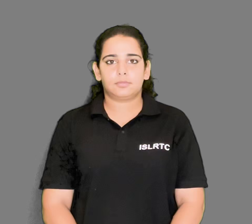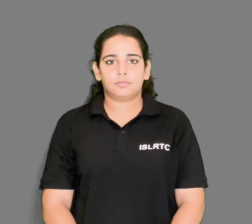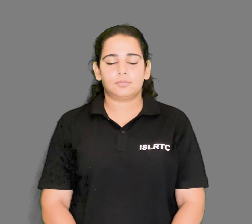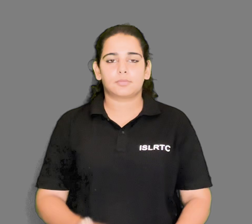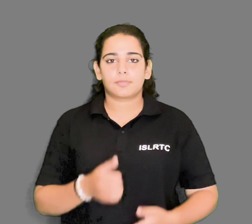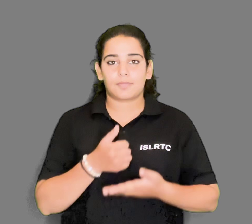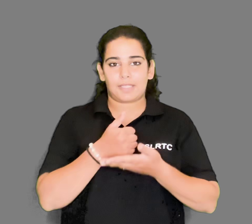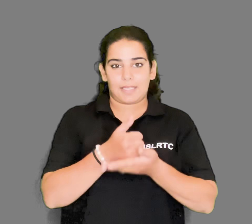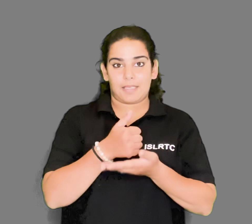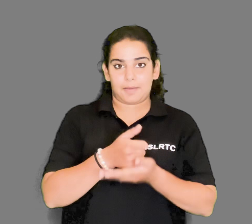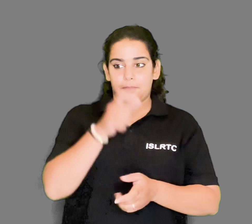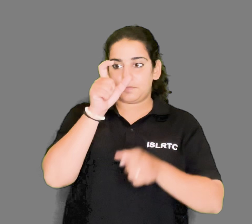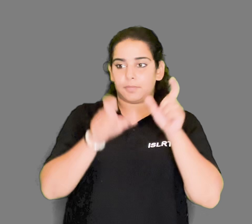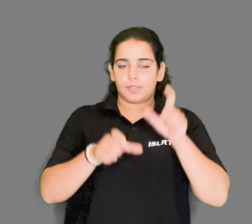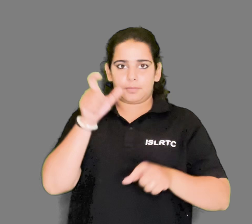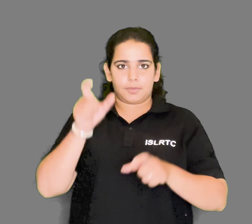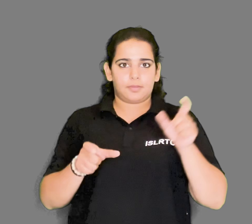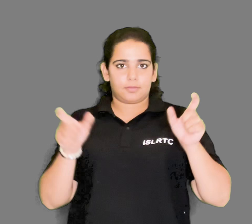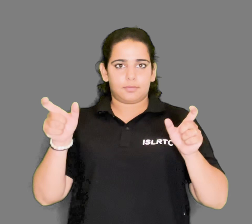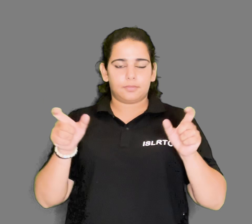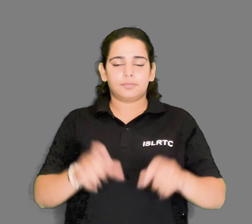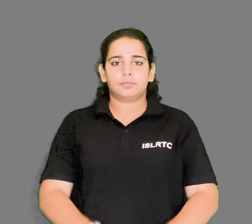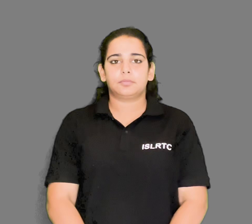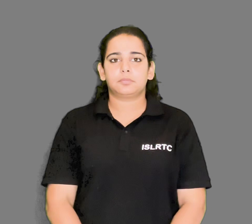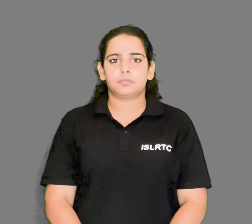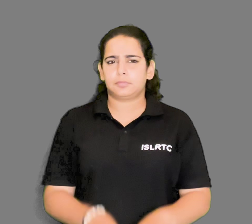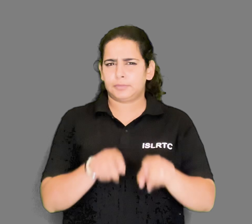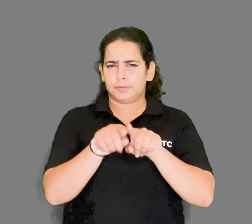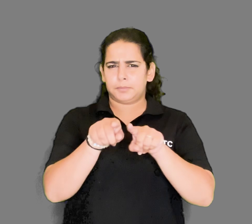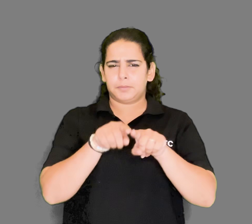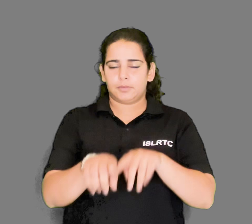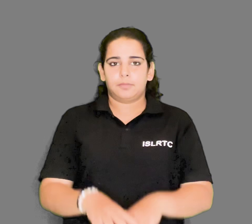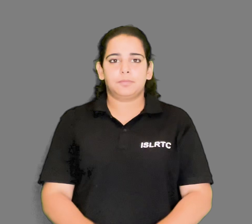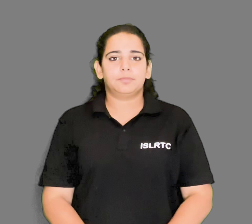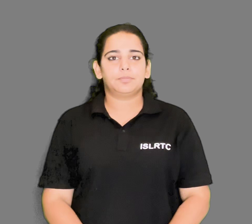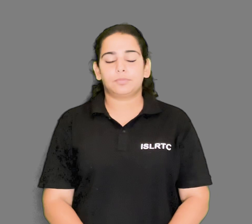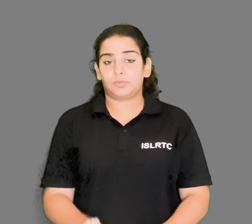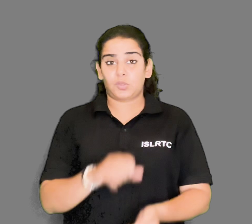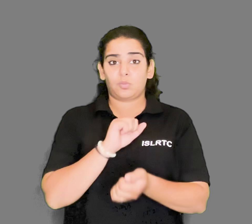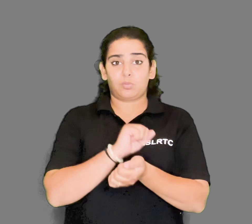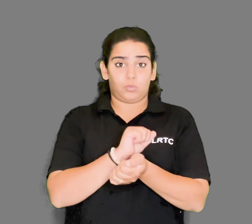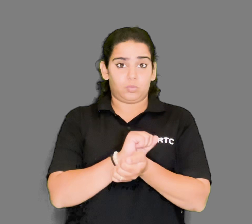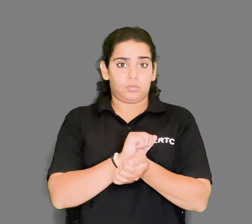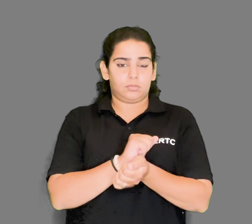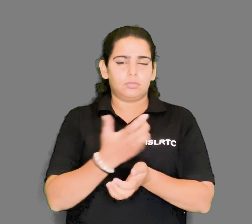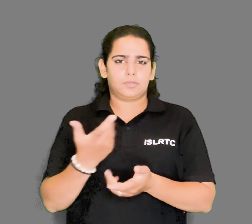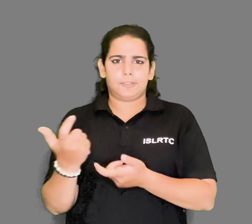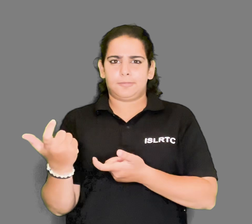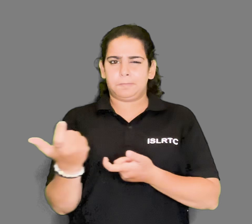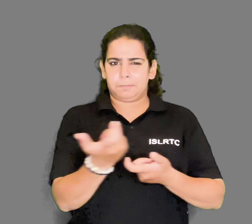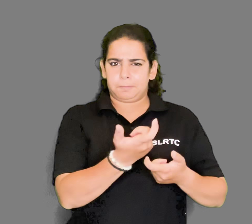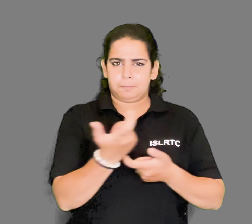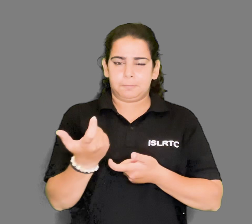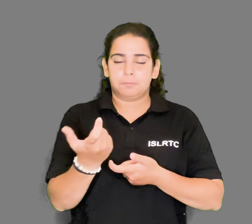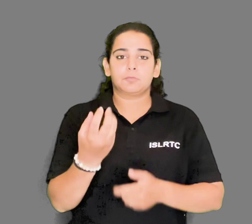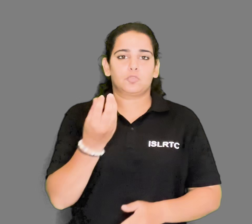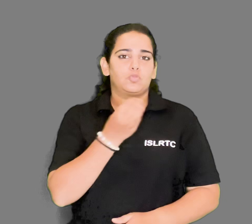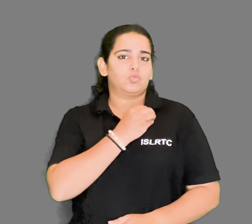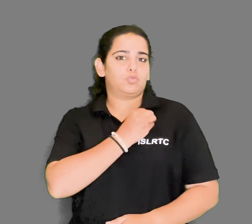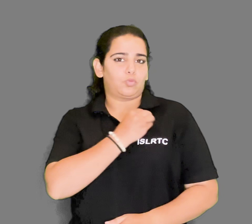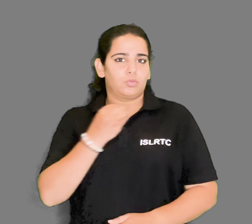Helper A person who helps someone else